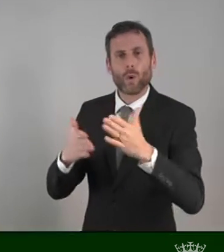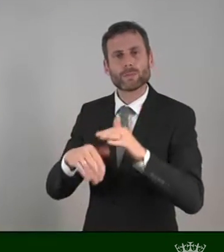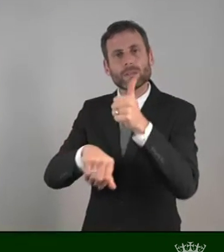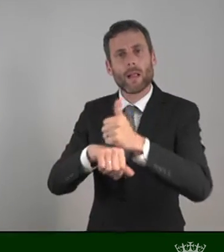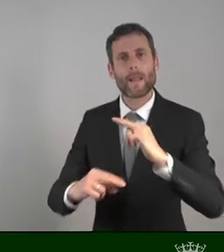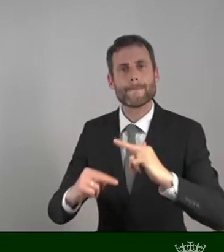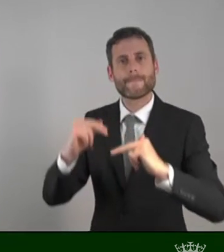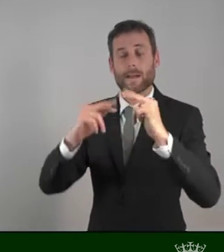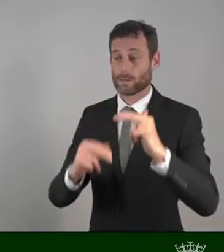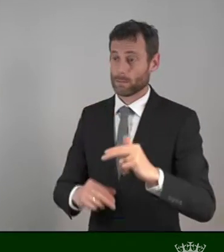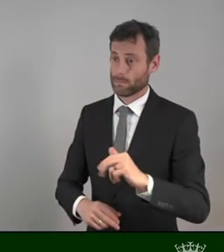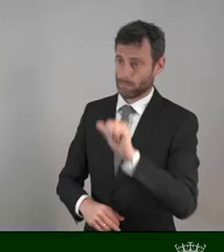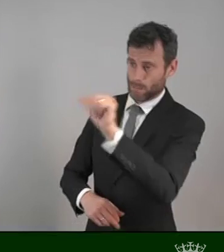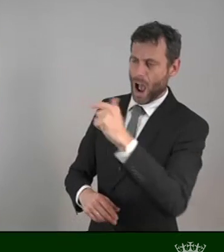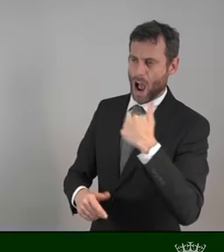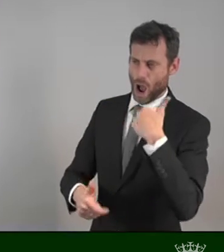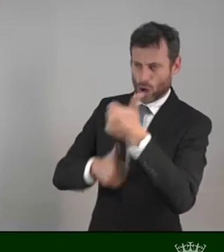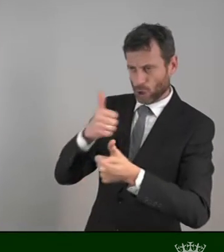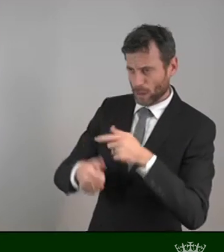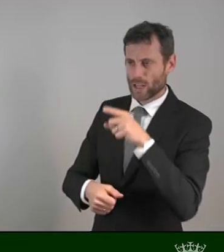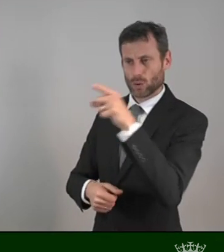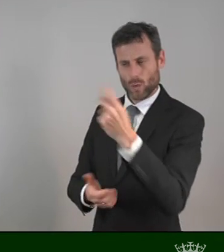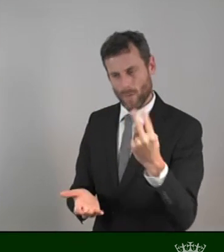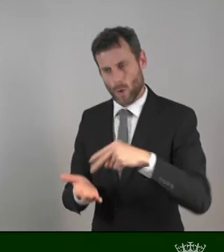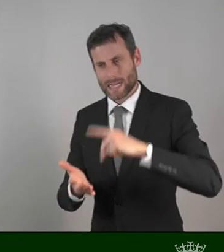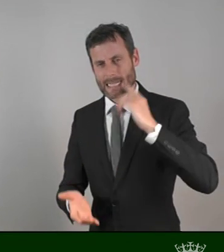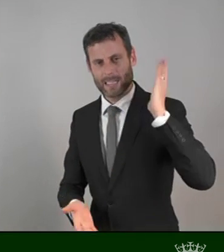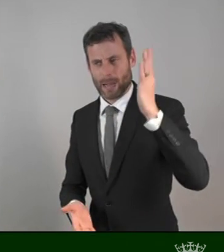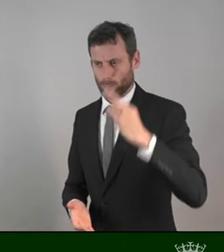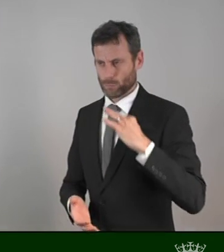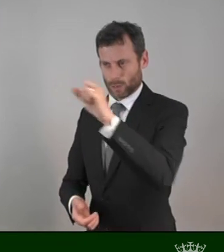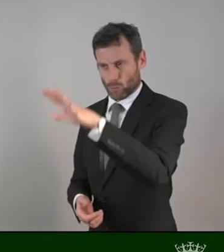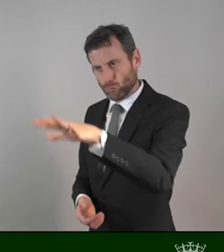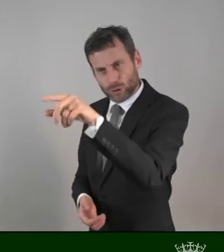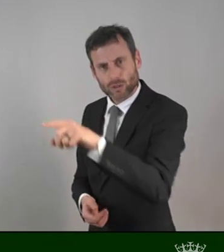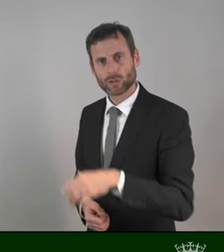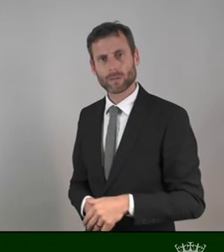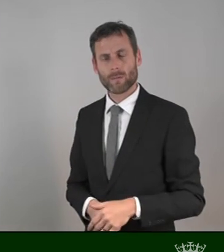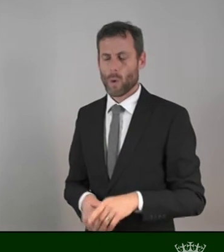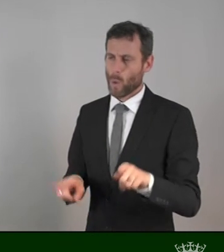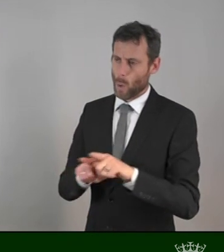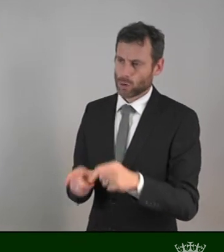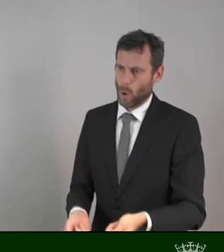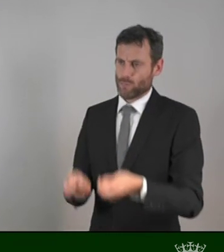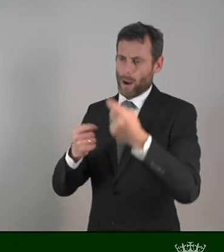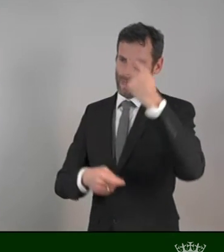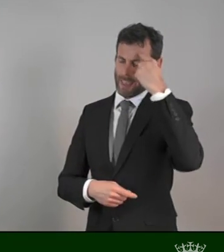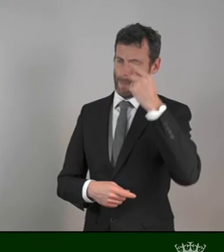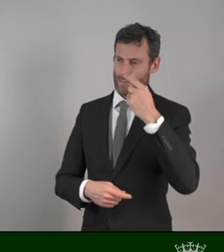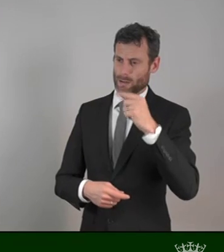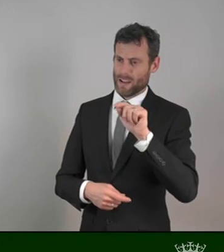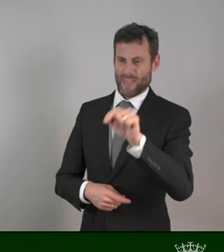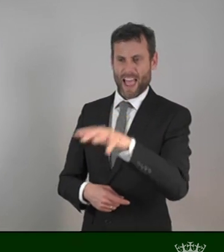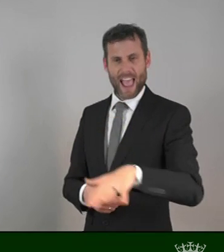I congratulate my honourable Friend on speaking up for Carshalton and Wallington, and on drawing attention to investment in the NHS.